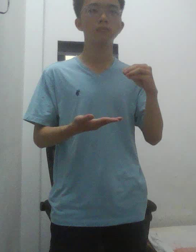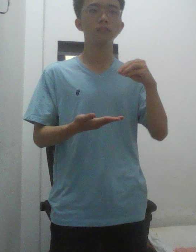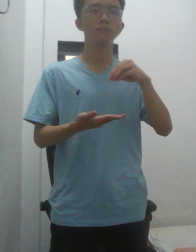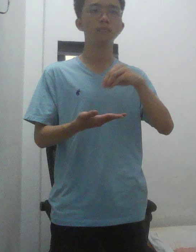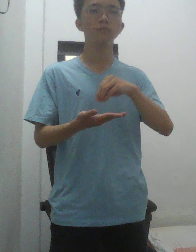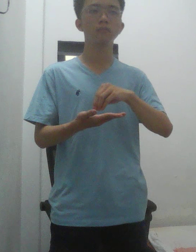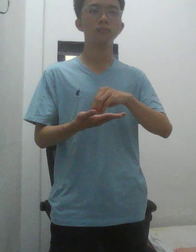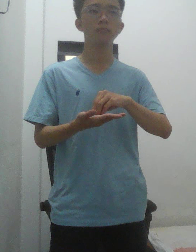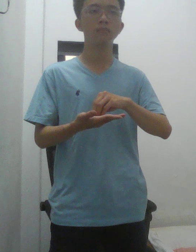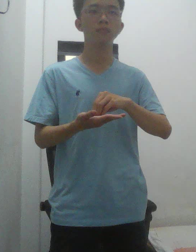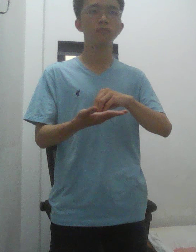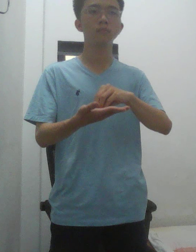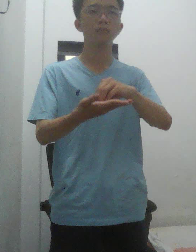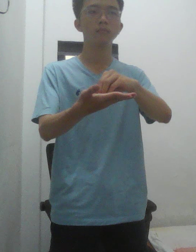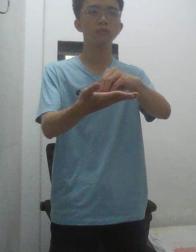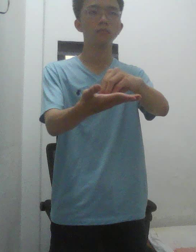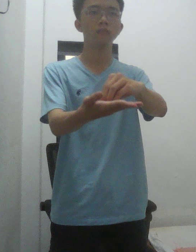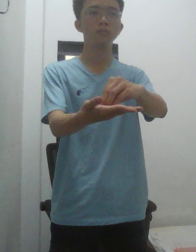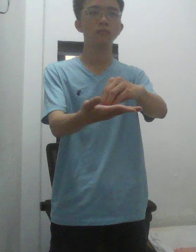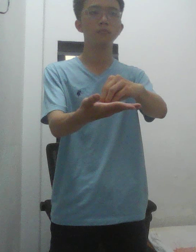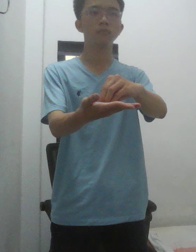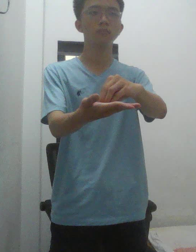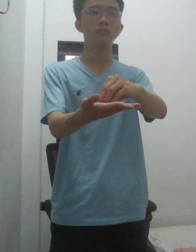san pham